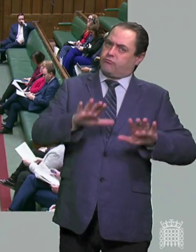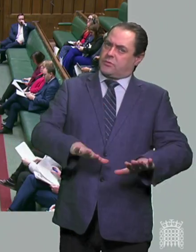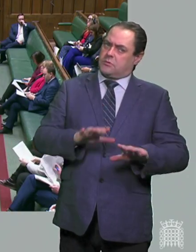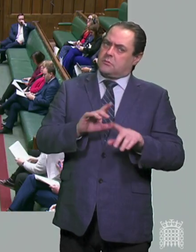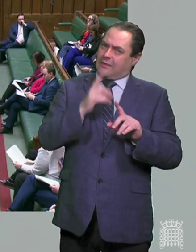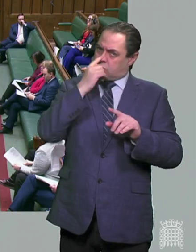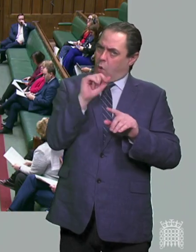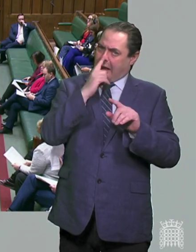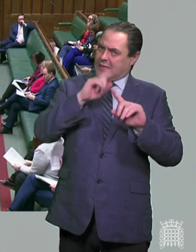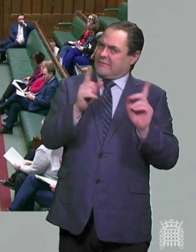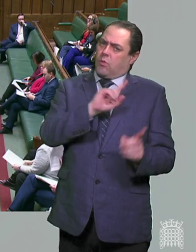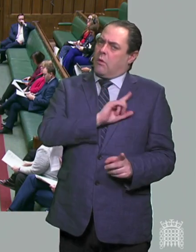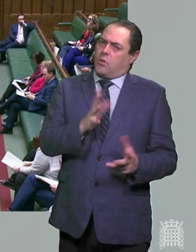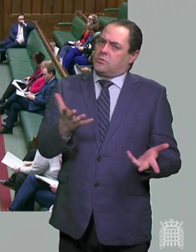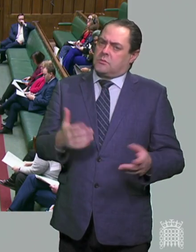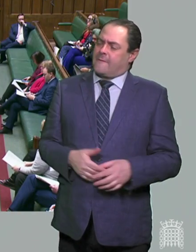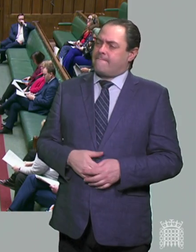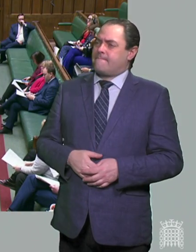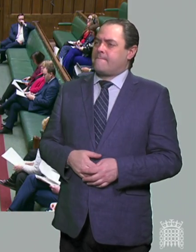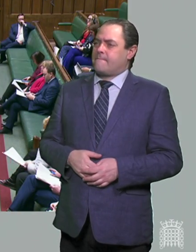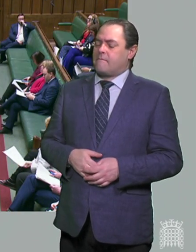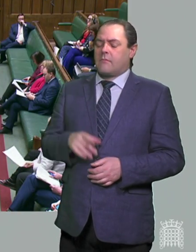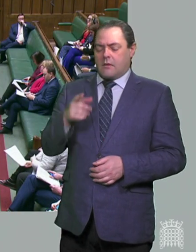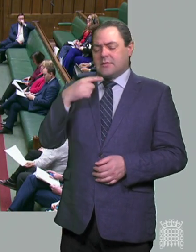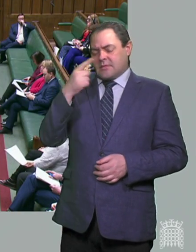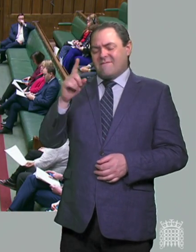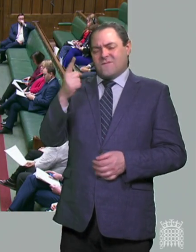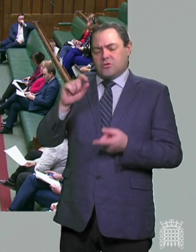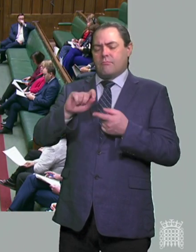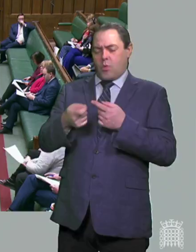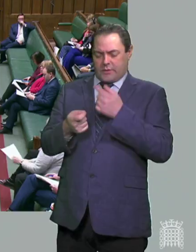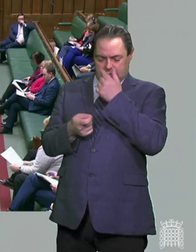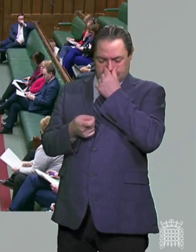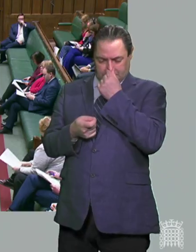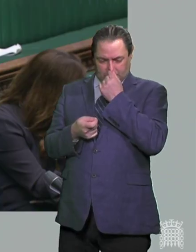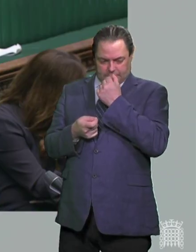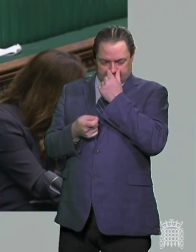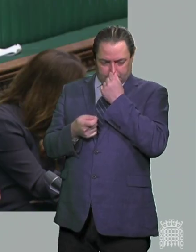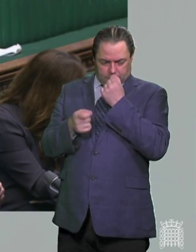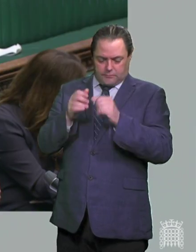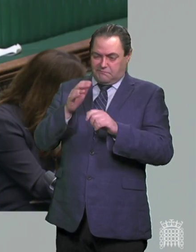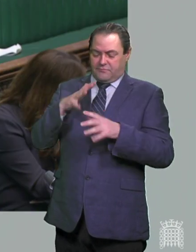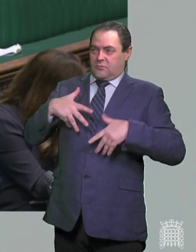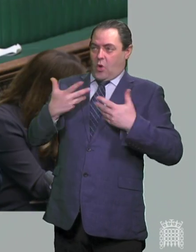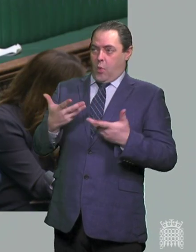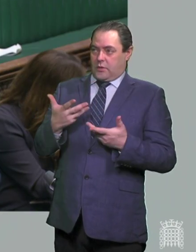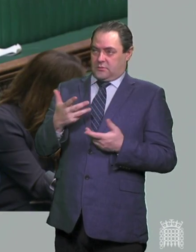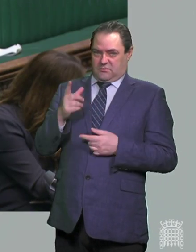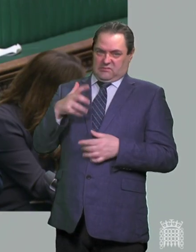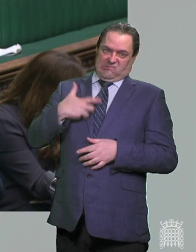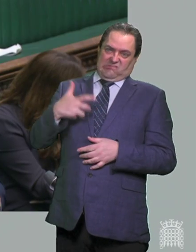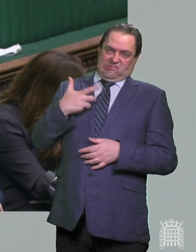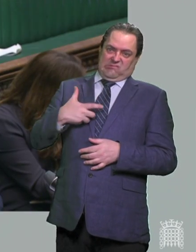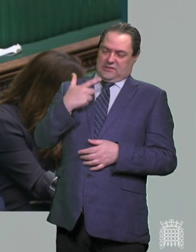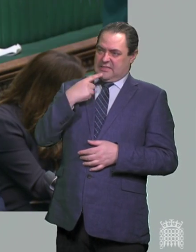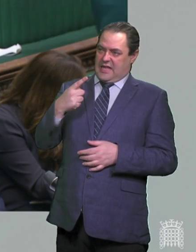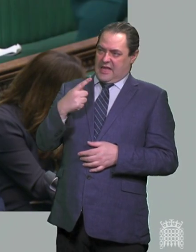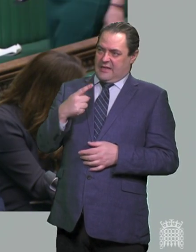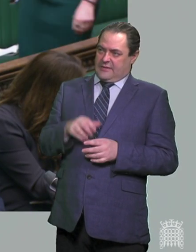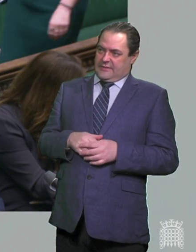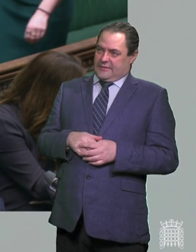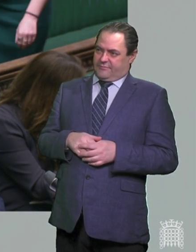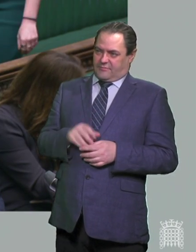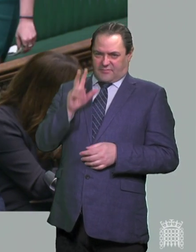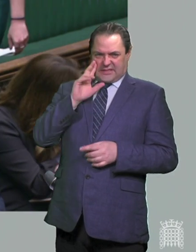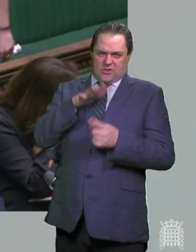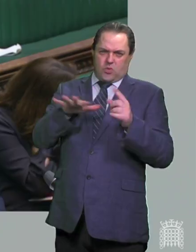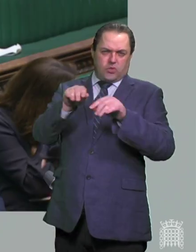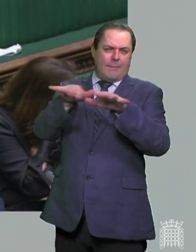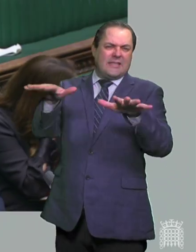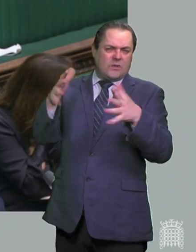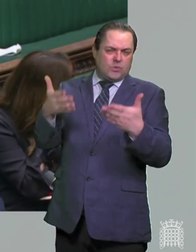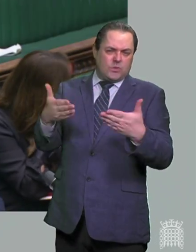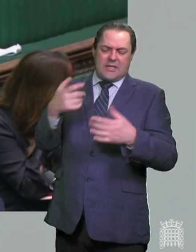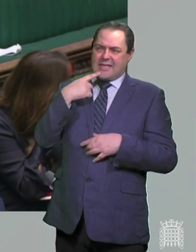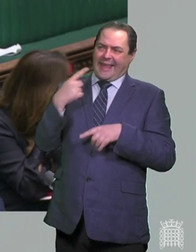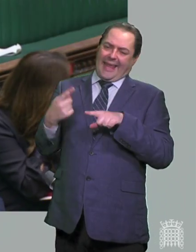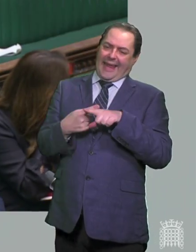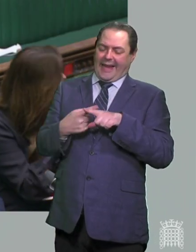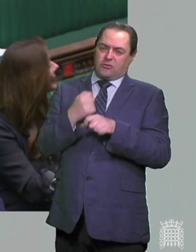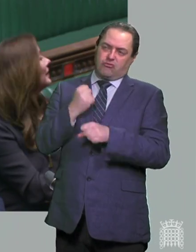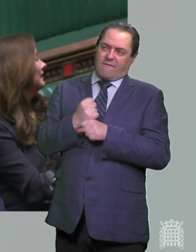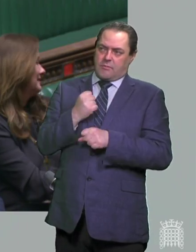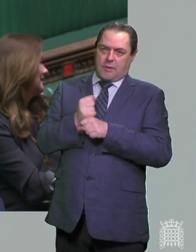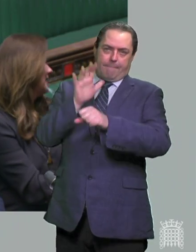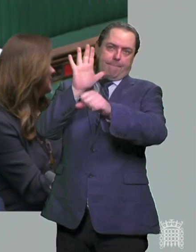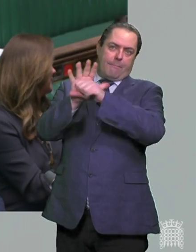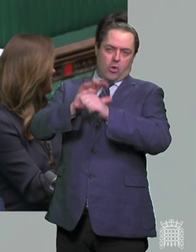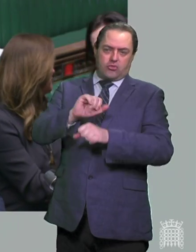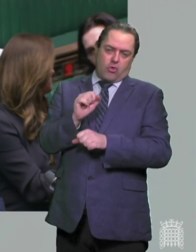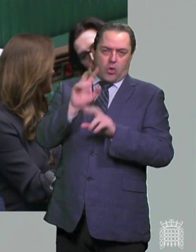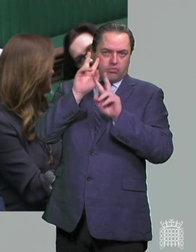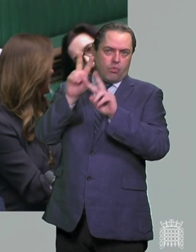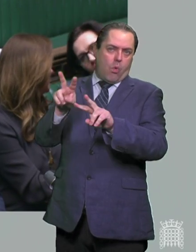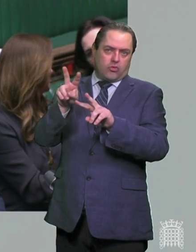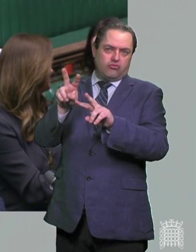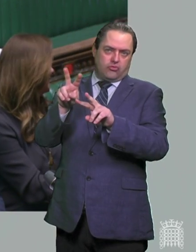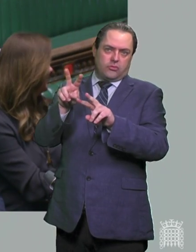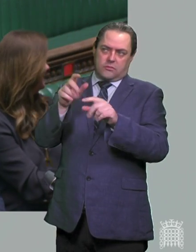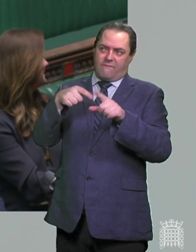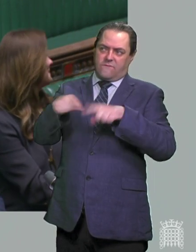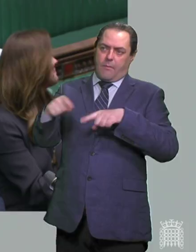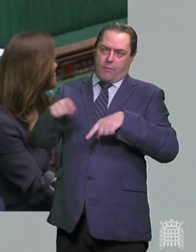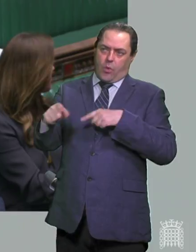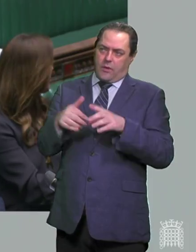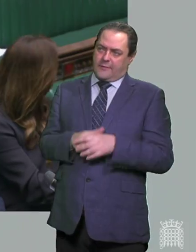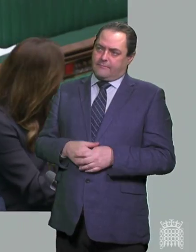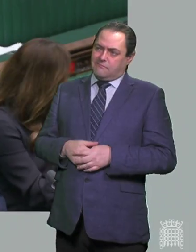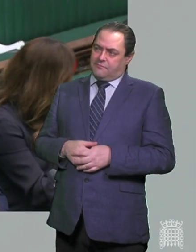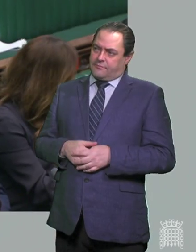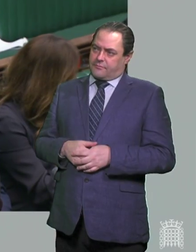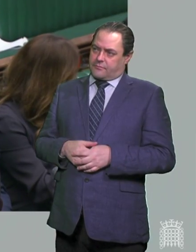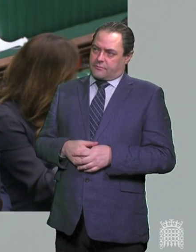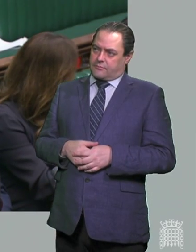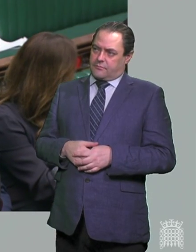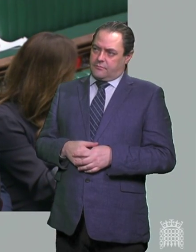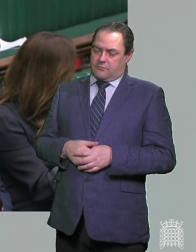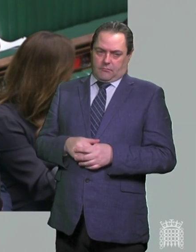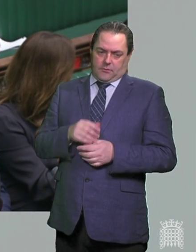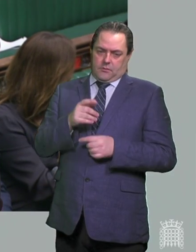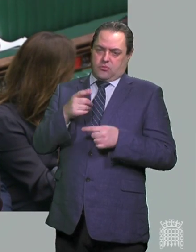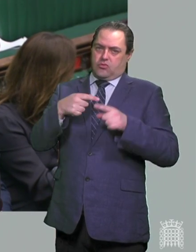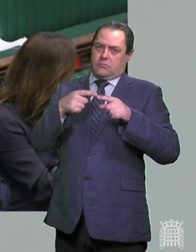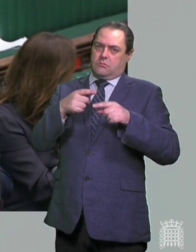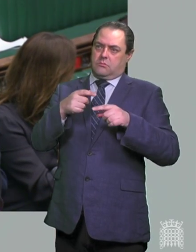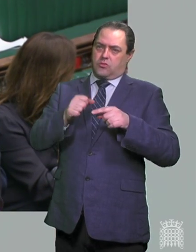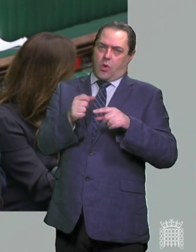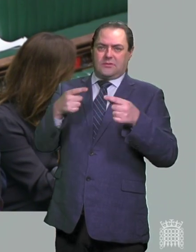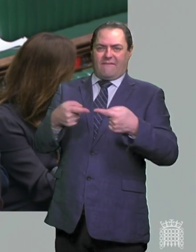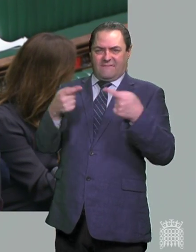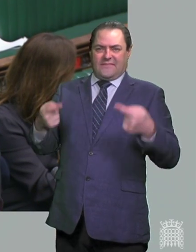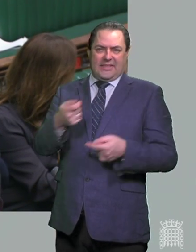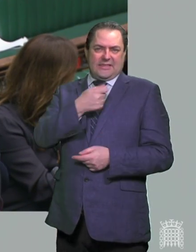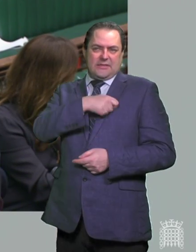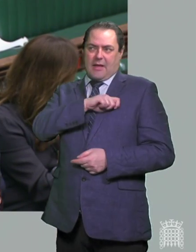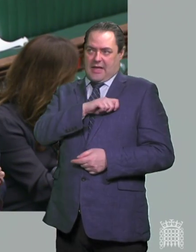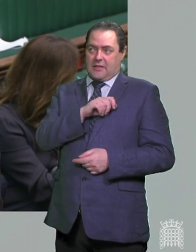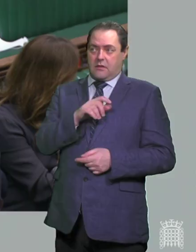Let me pick up the honourable Lady’s first point, because we do not want the grievance factory to say, as I have seen on social media today, that the English Government blocked people in Scotland watching the game against Spain last night in which we were so victorious— I said “on social media”.